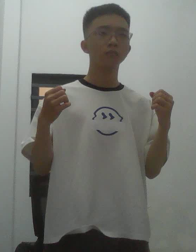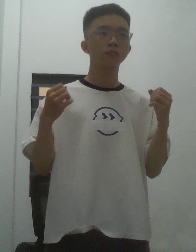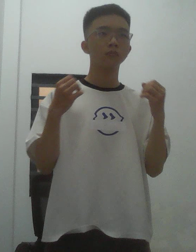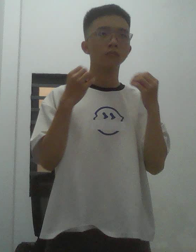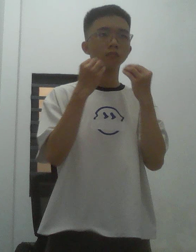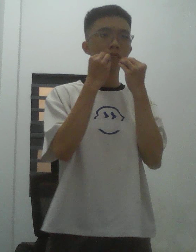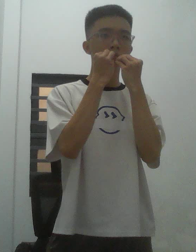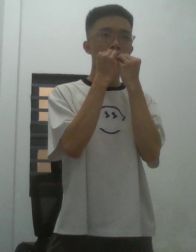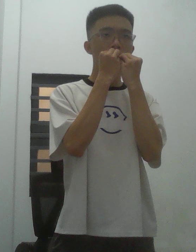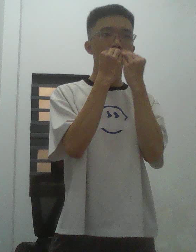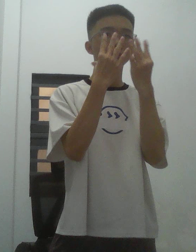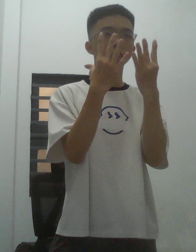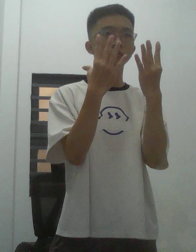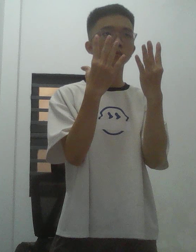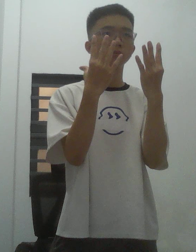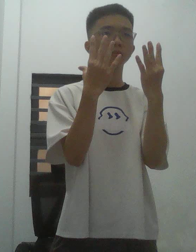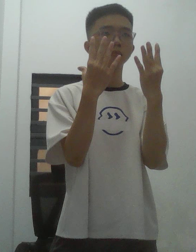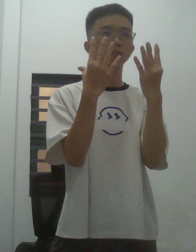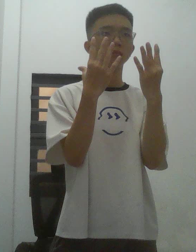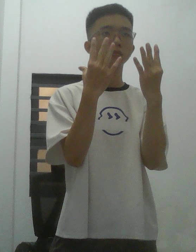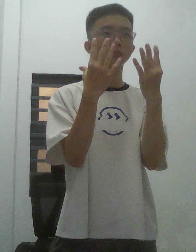cam on